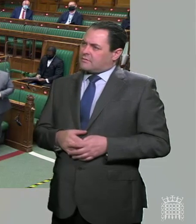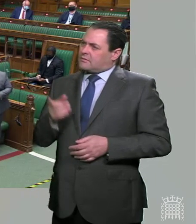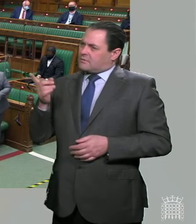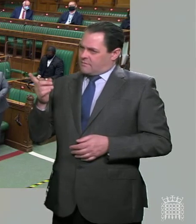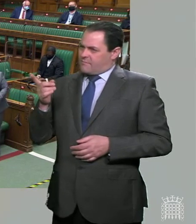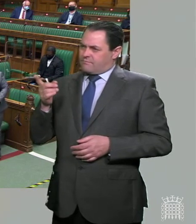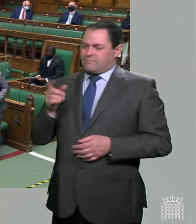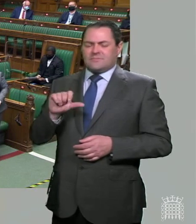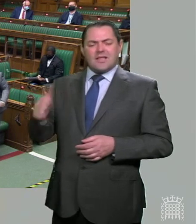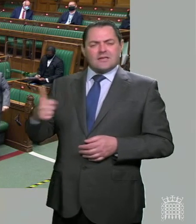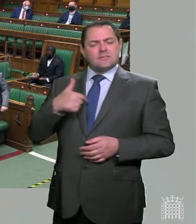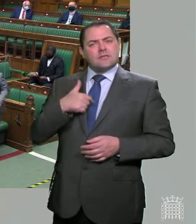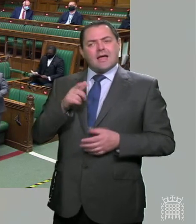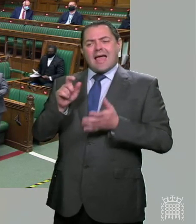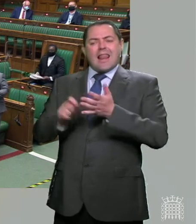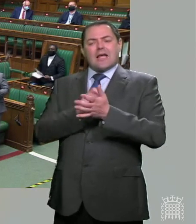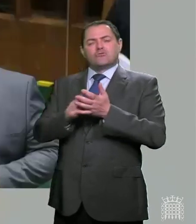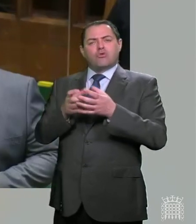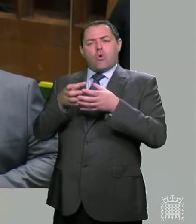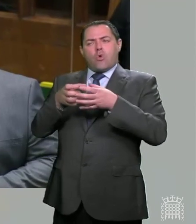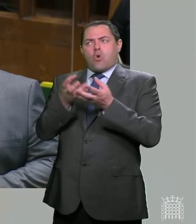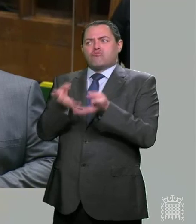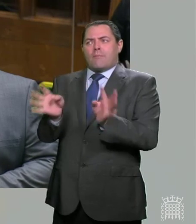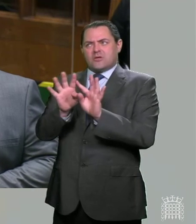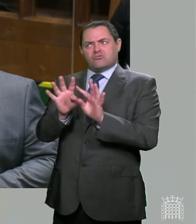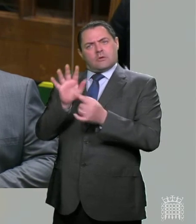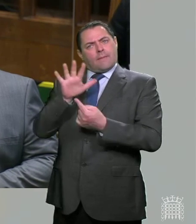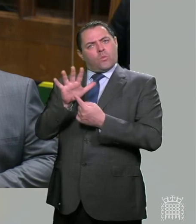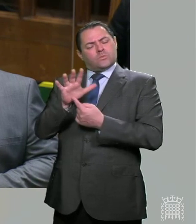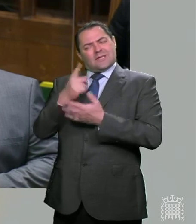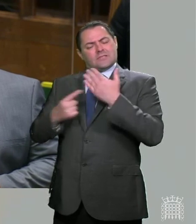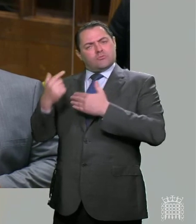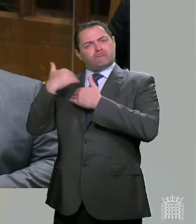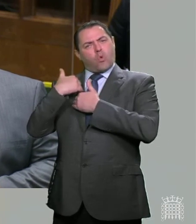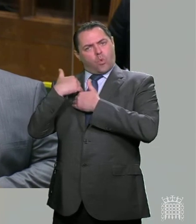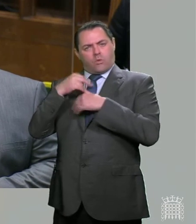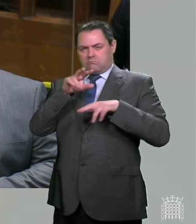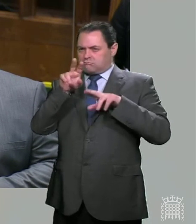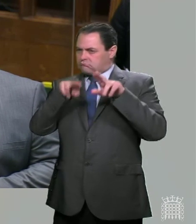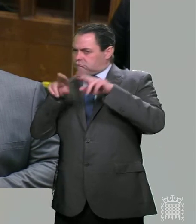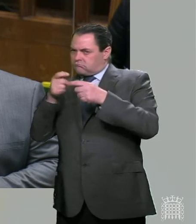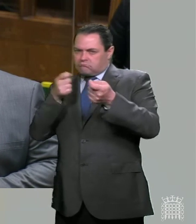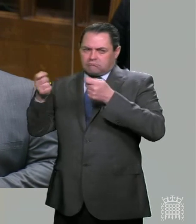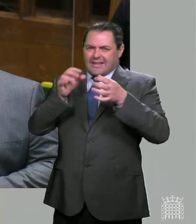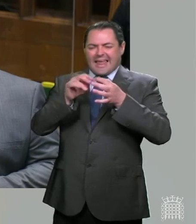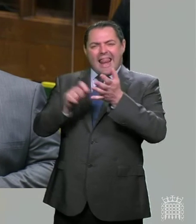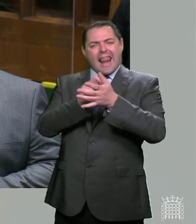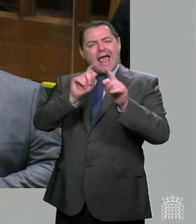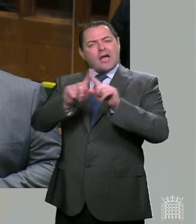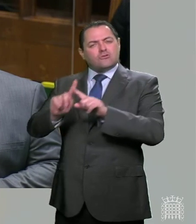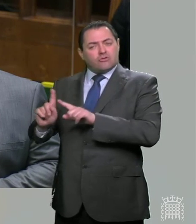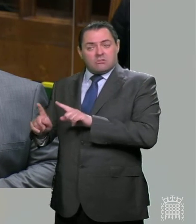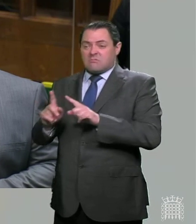The Electoral Commission performs an important independent role in the regulation of UK elections.